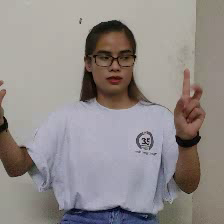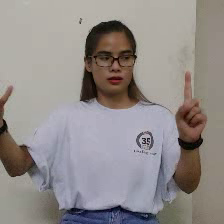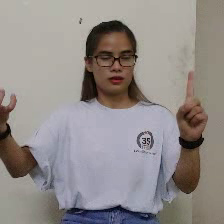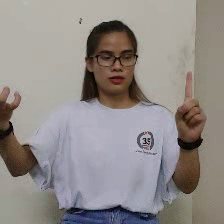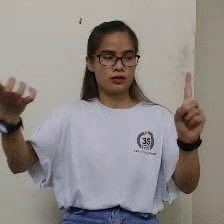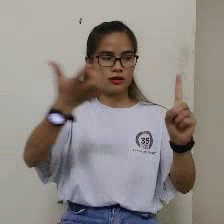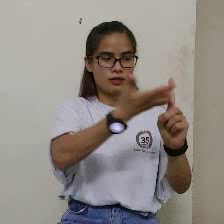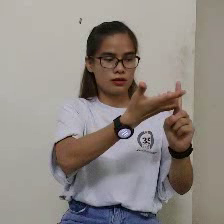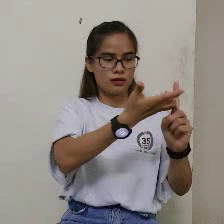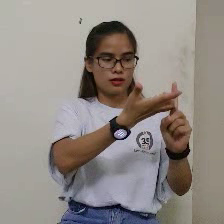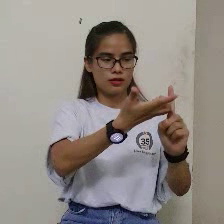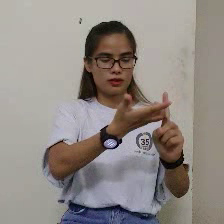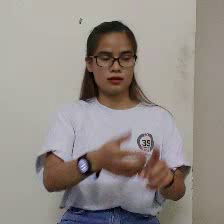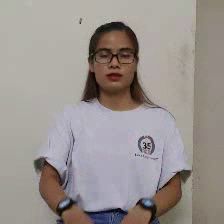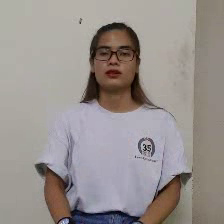Hâm mộ